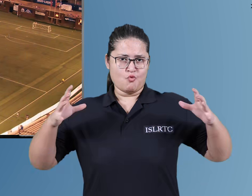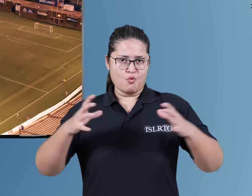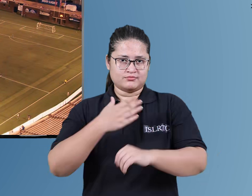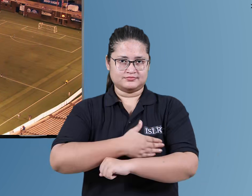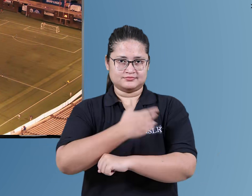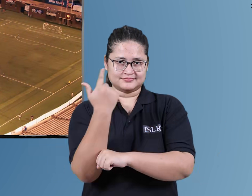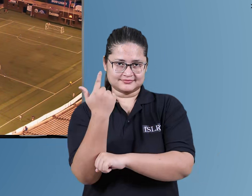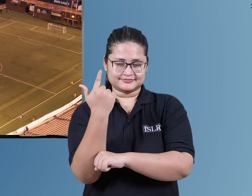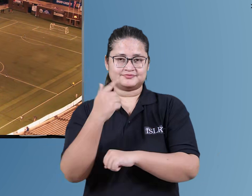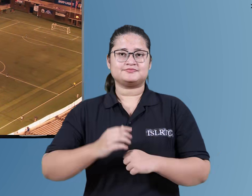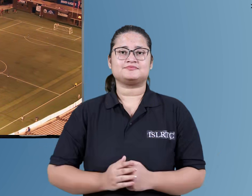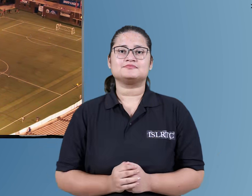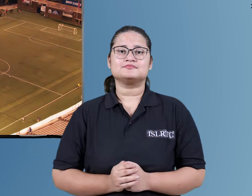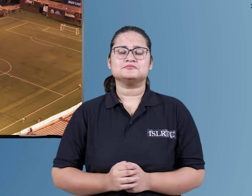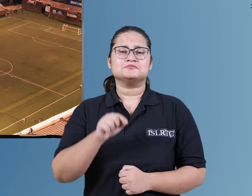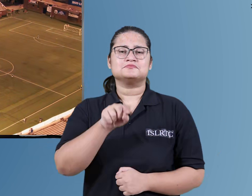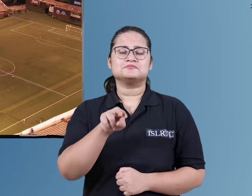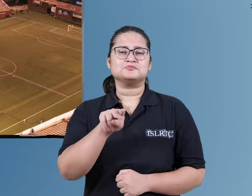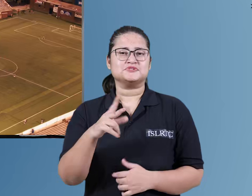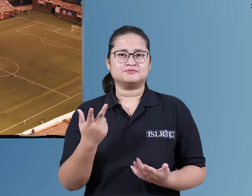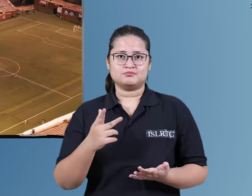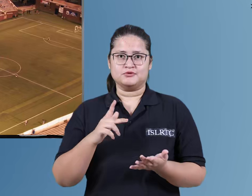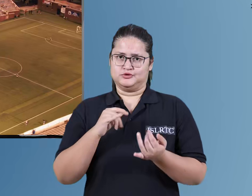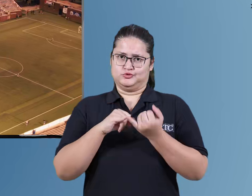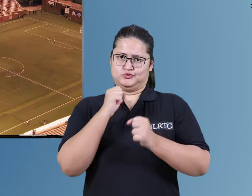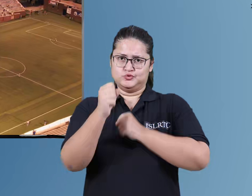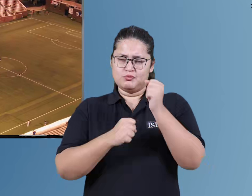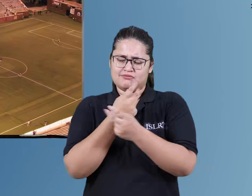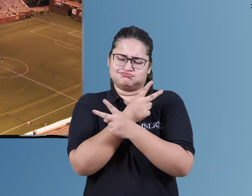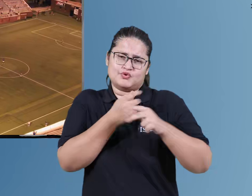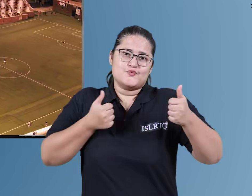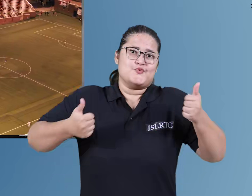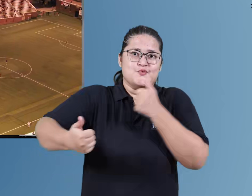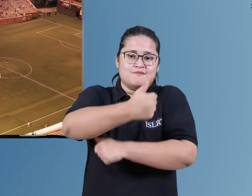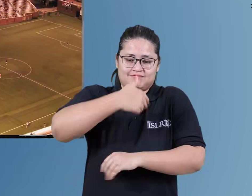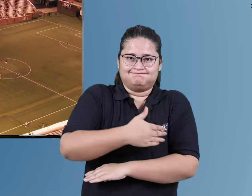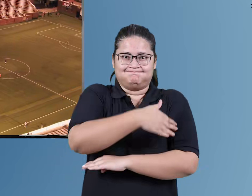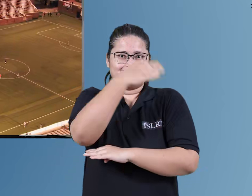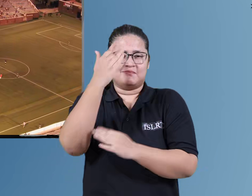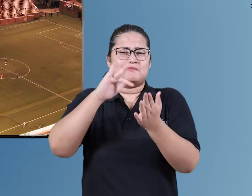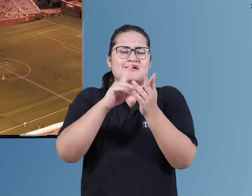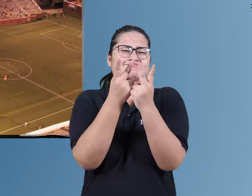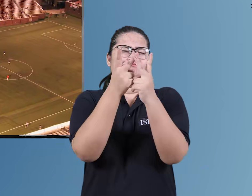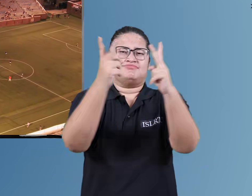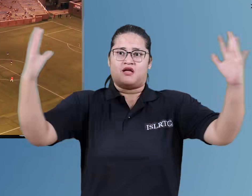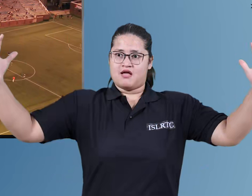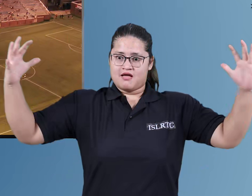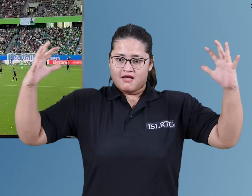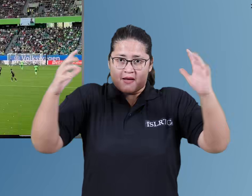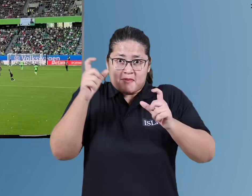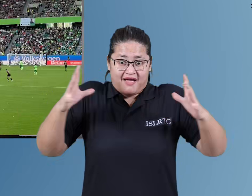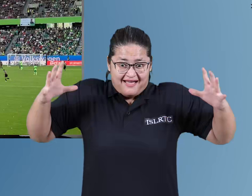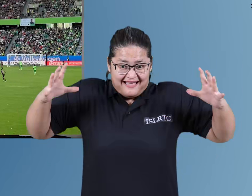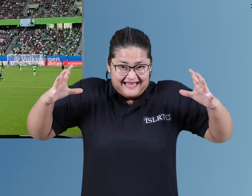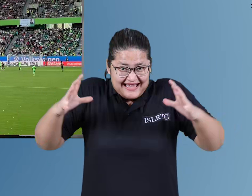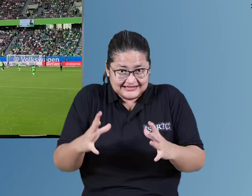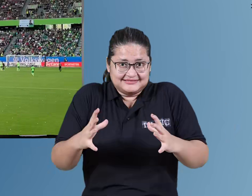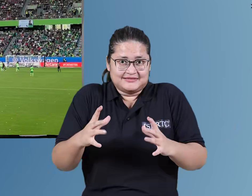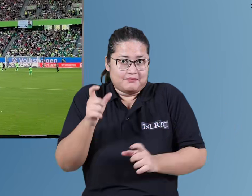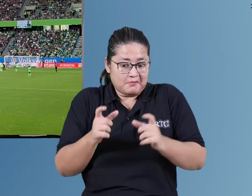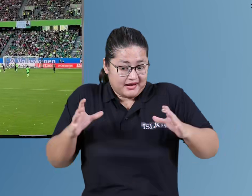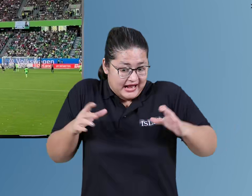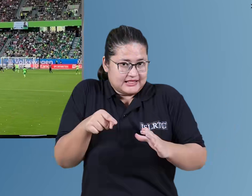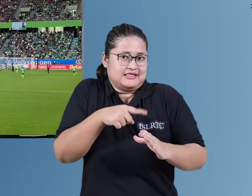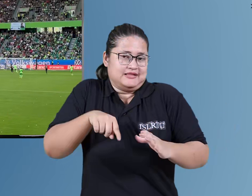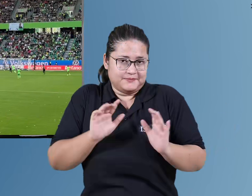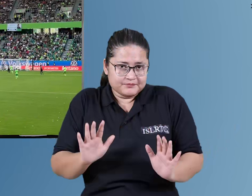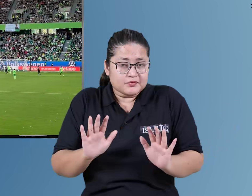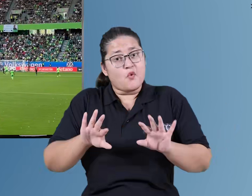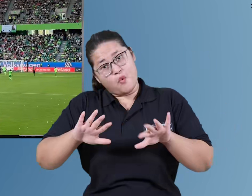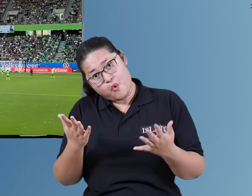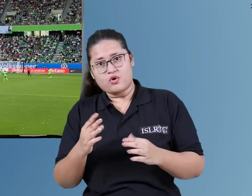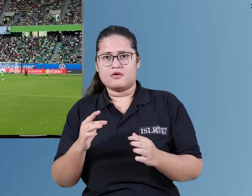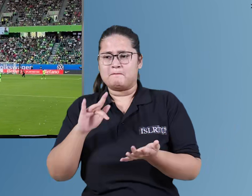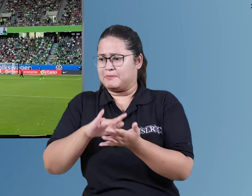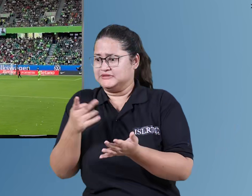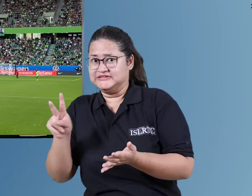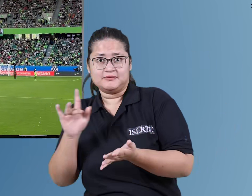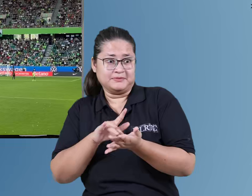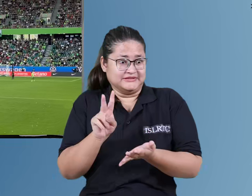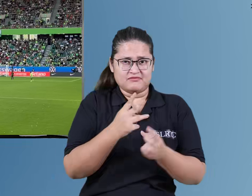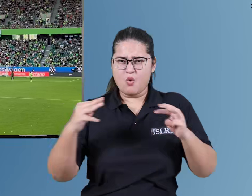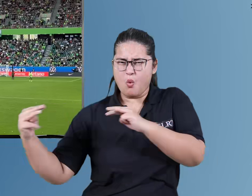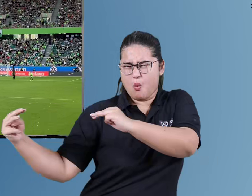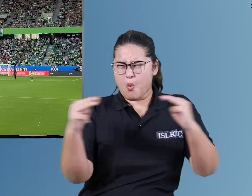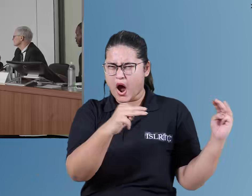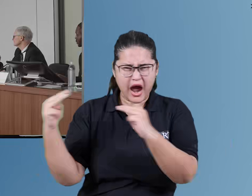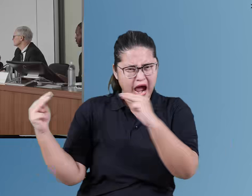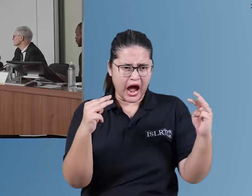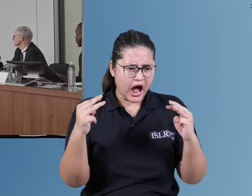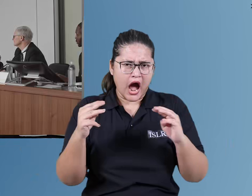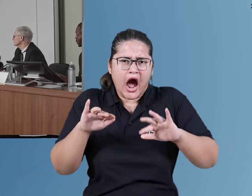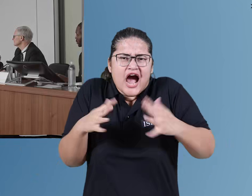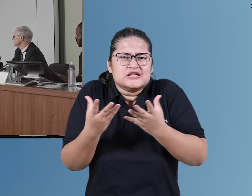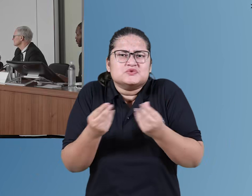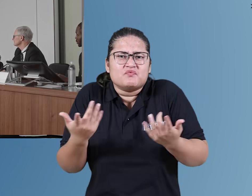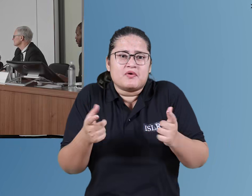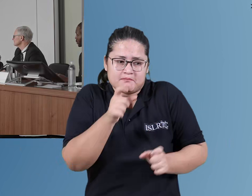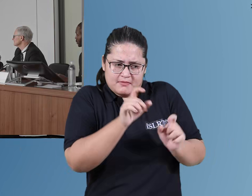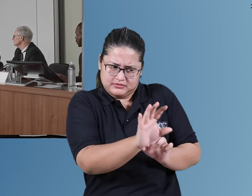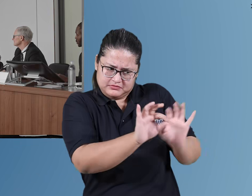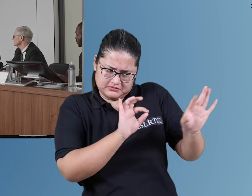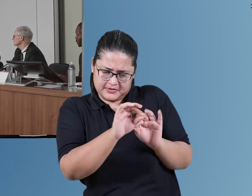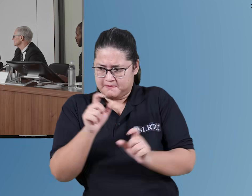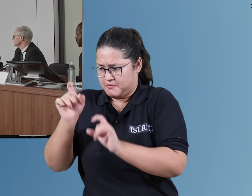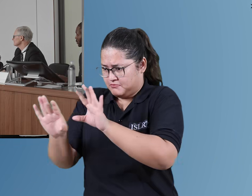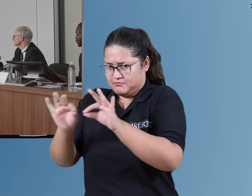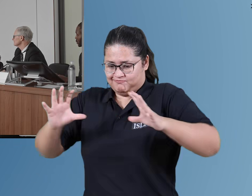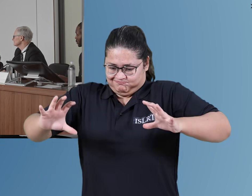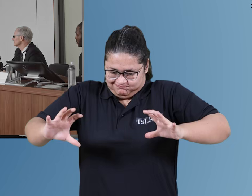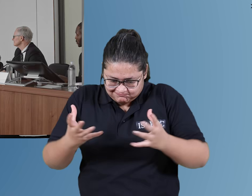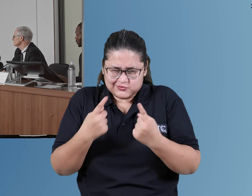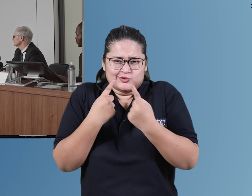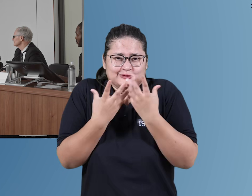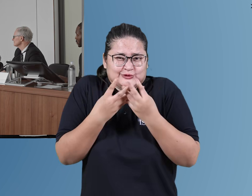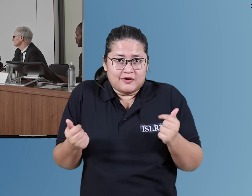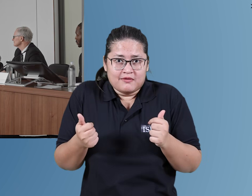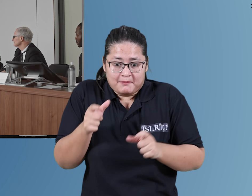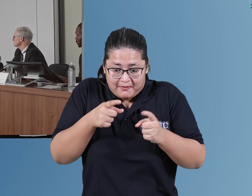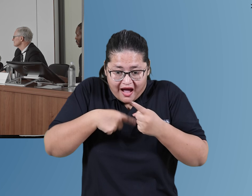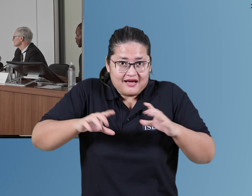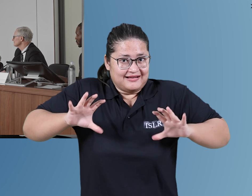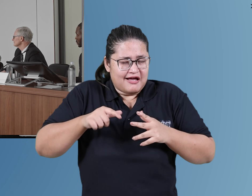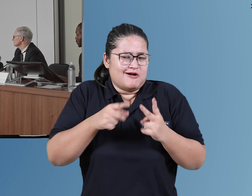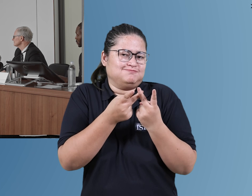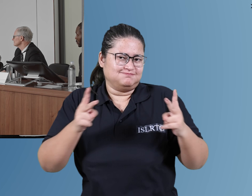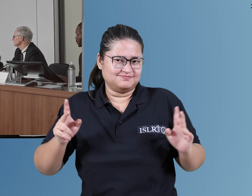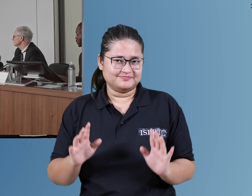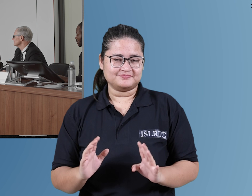League A league is a group of people organizing a sports competition with teams participating from various places, or an organization formed to promote peace, with representatives from countries experiencing conflict.